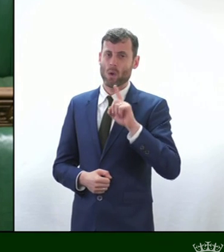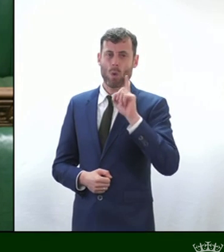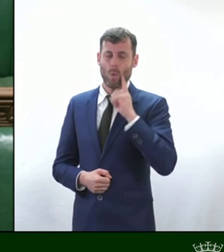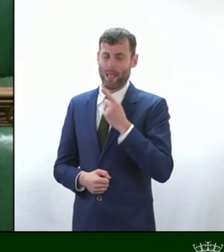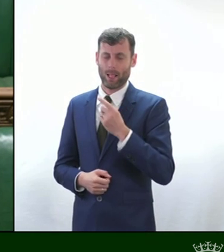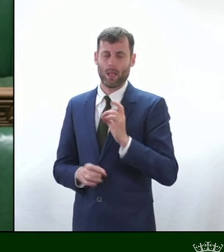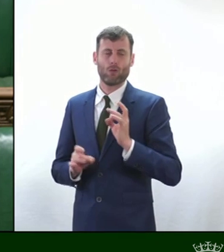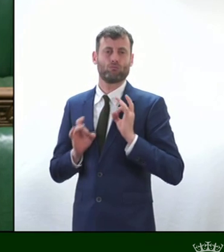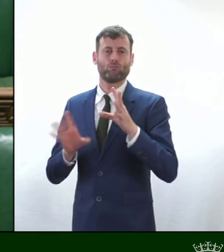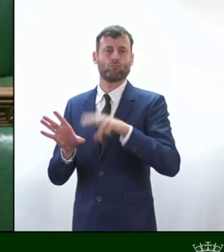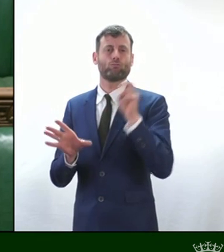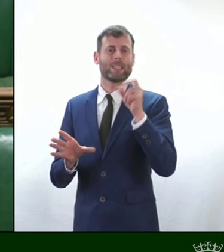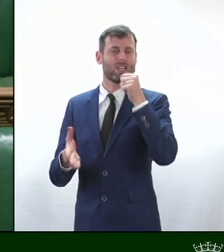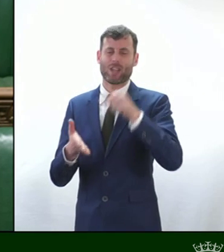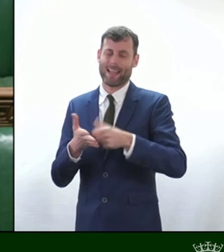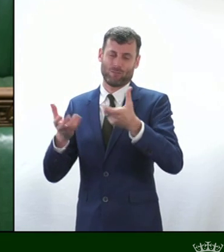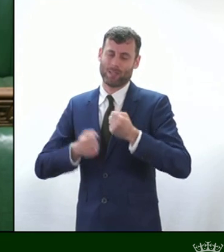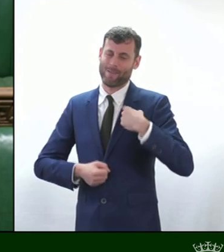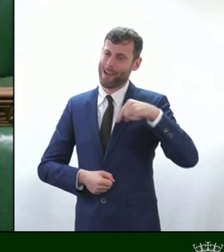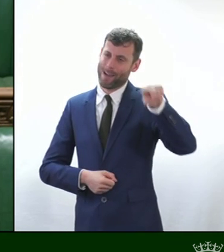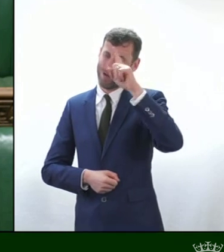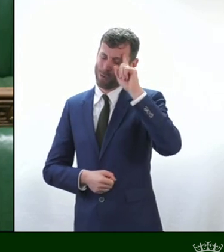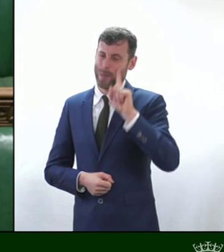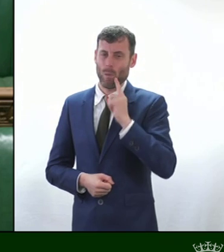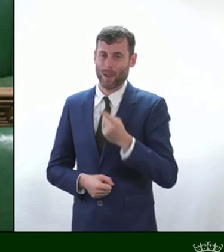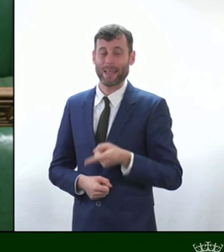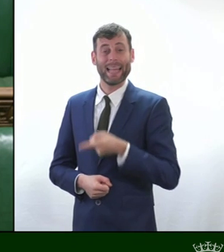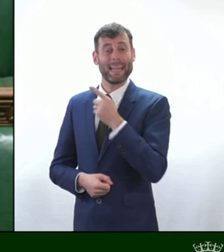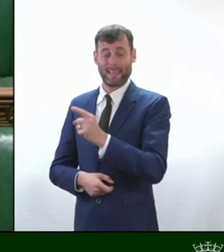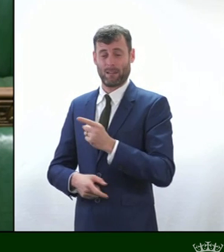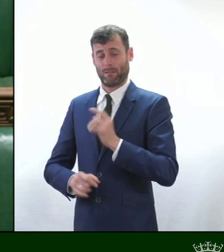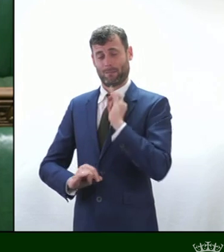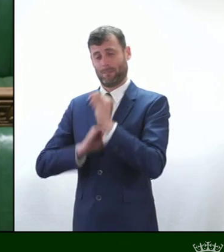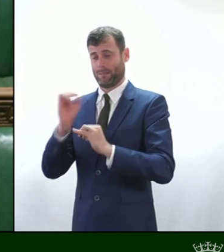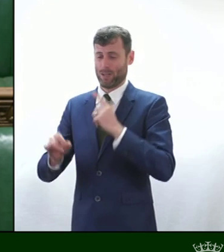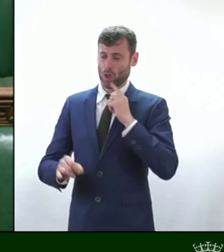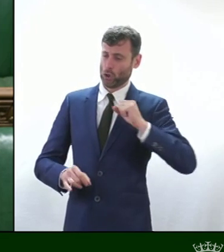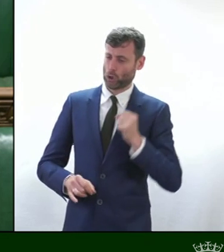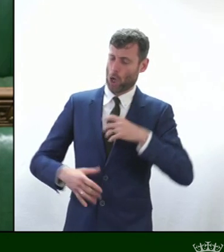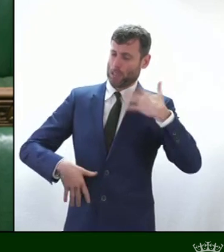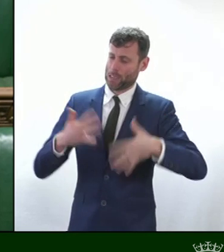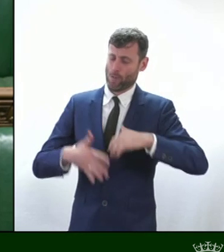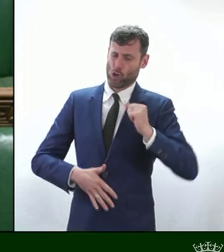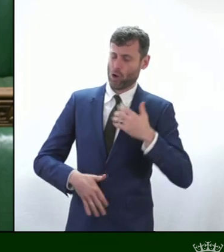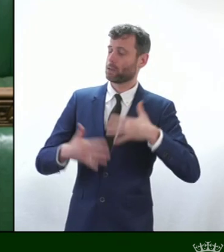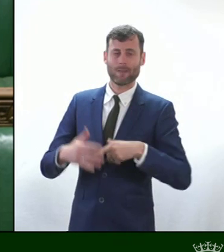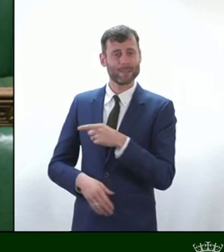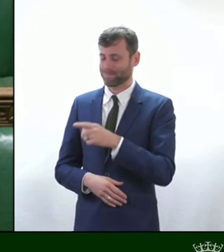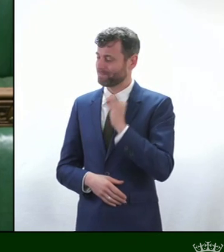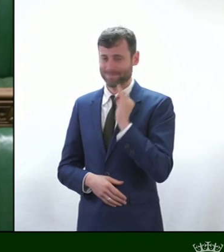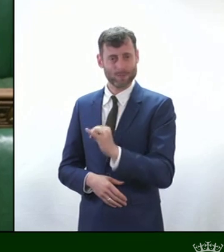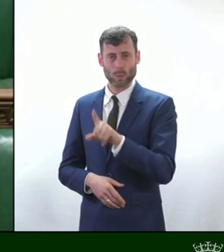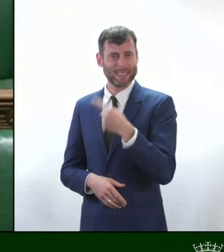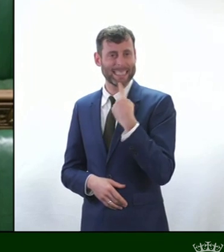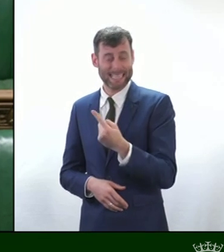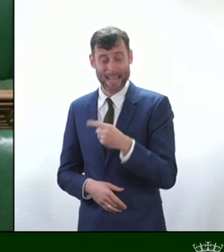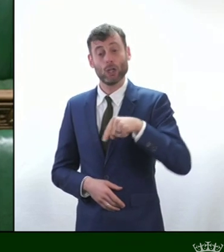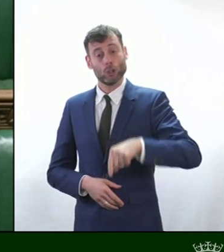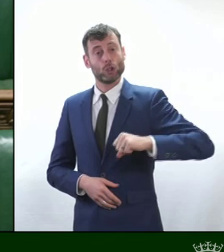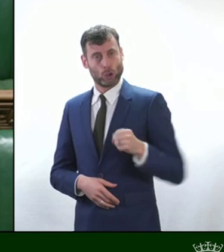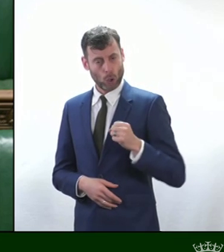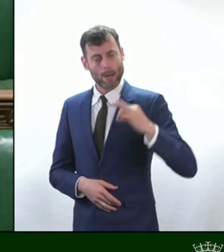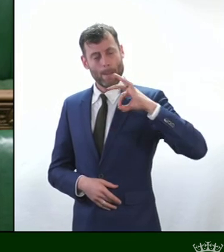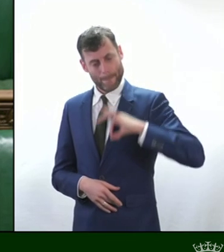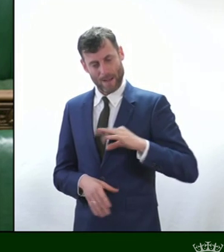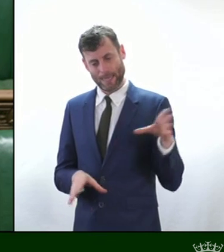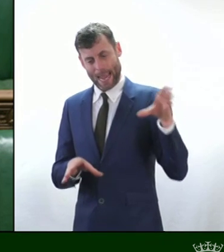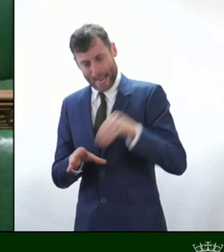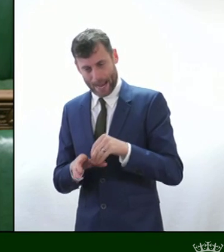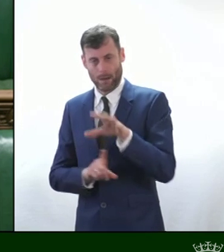The right hon. Gentleman does a gross injustice to Scotland and the future of Scotland, which will be assured within the single market of the United Kingdom.